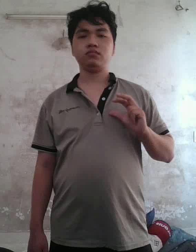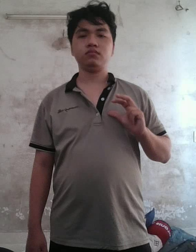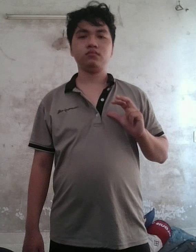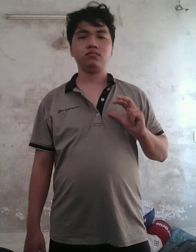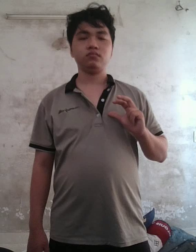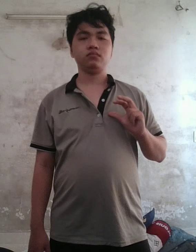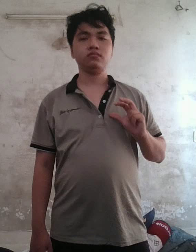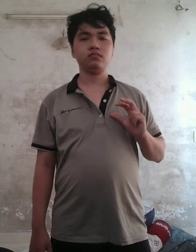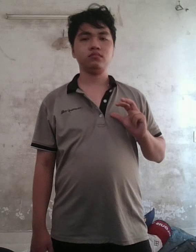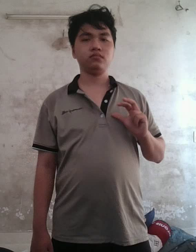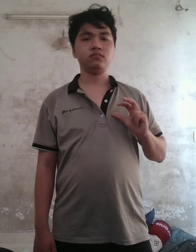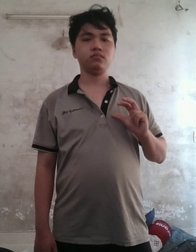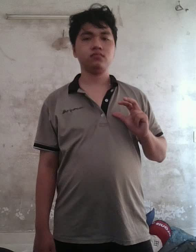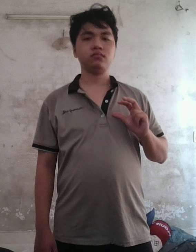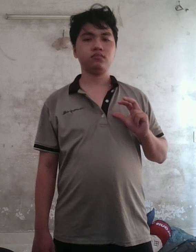giau co